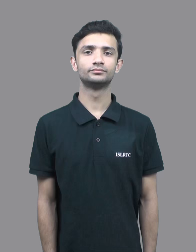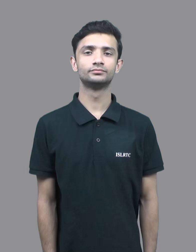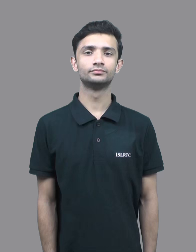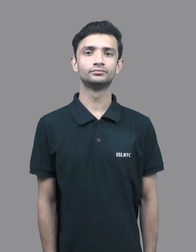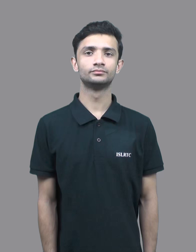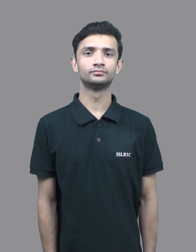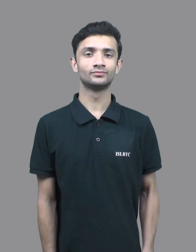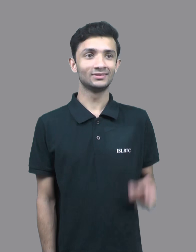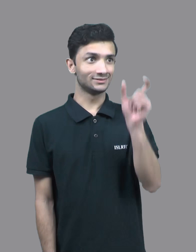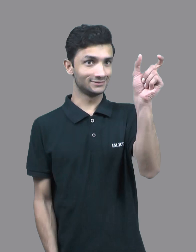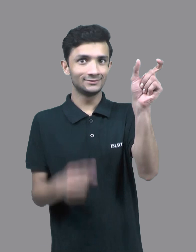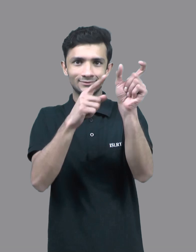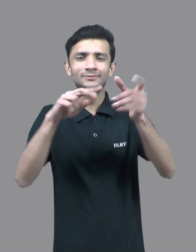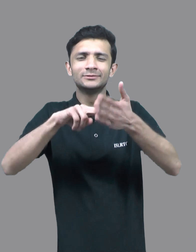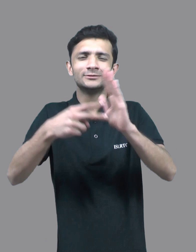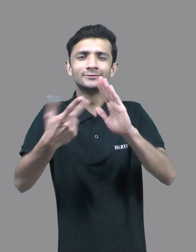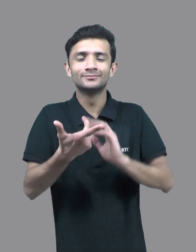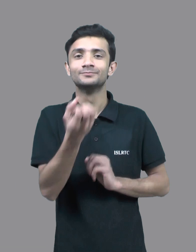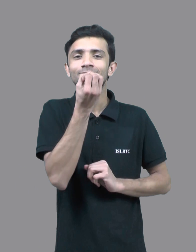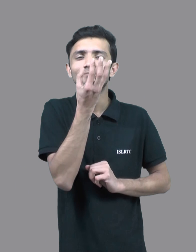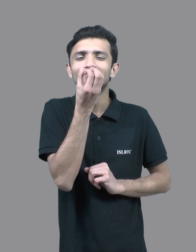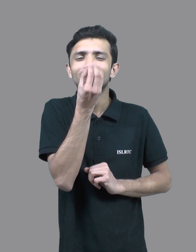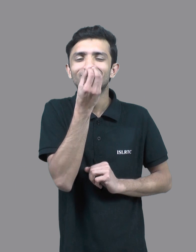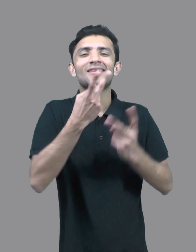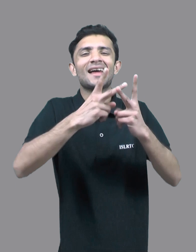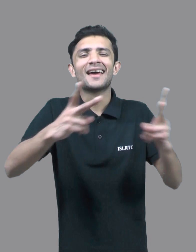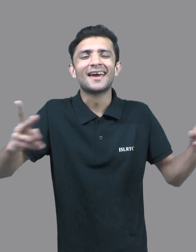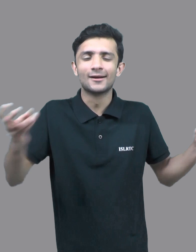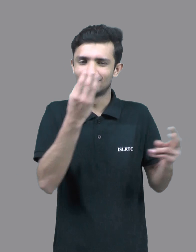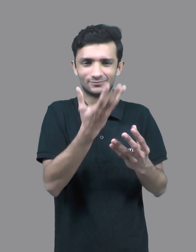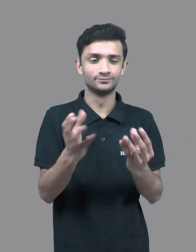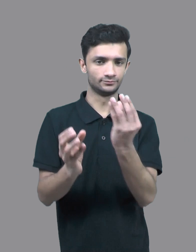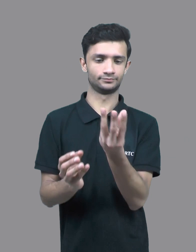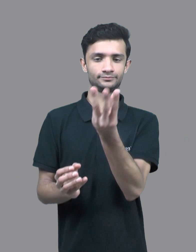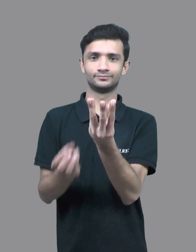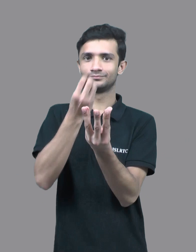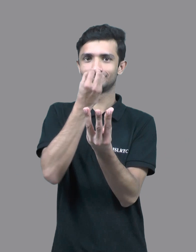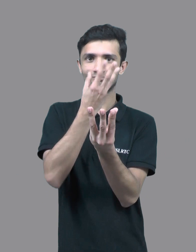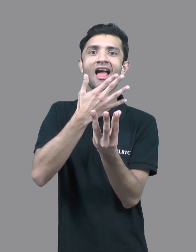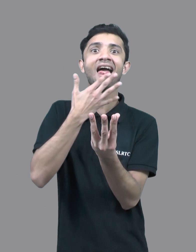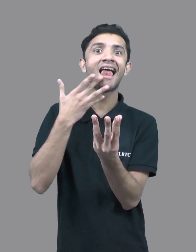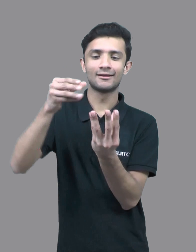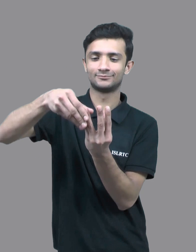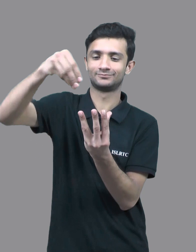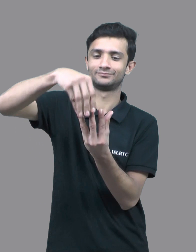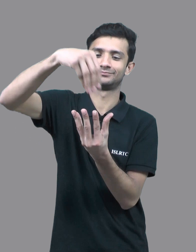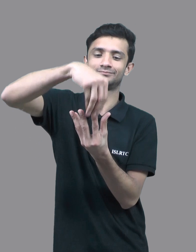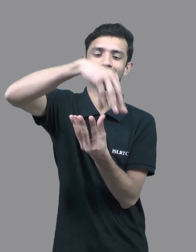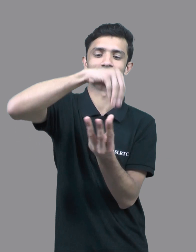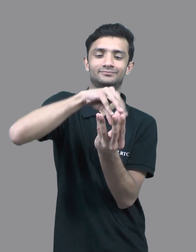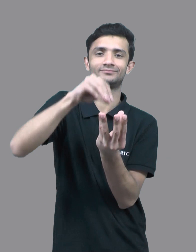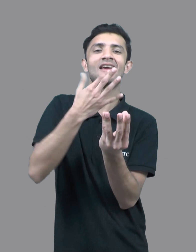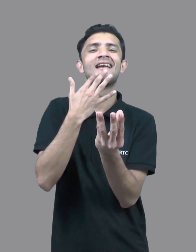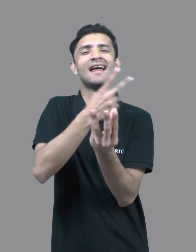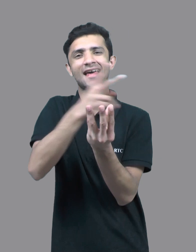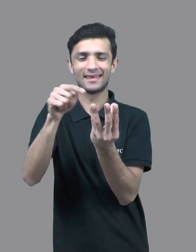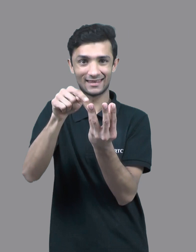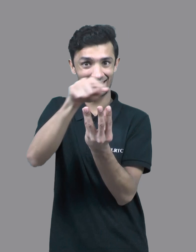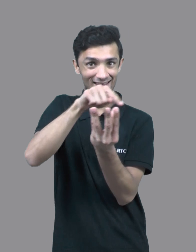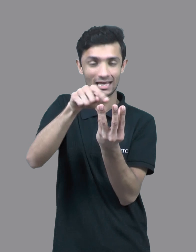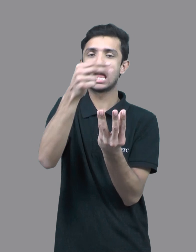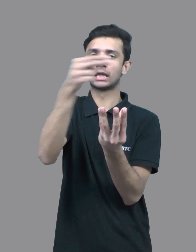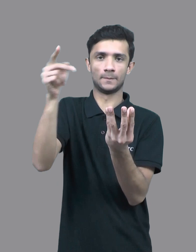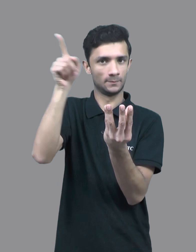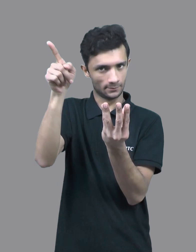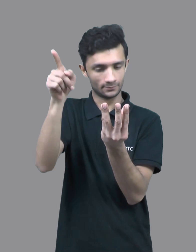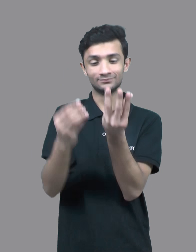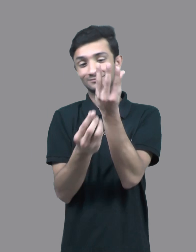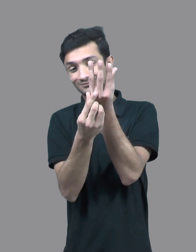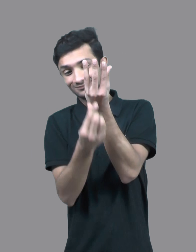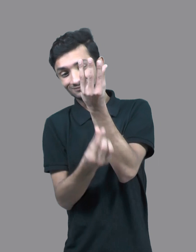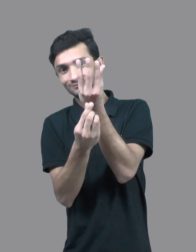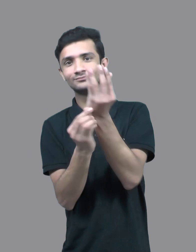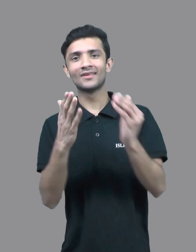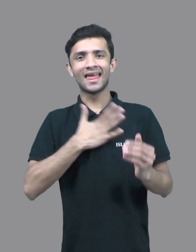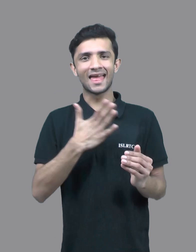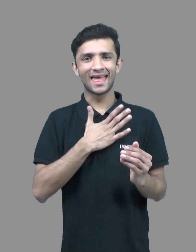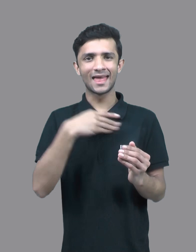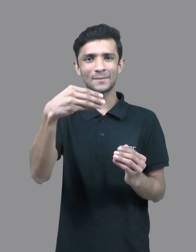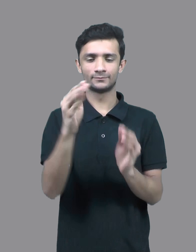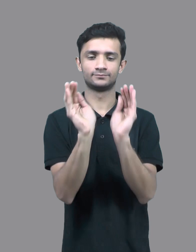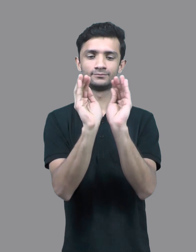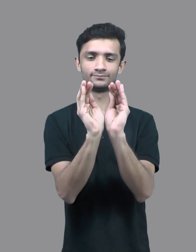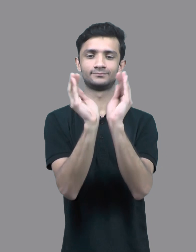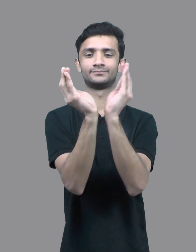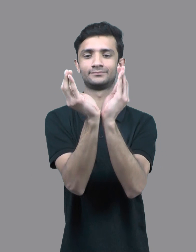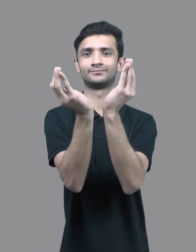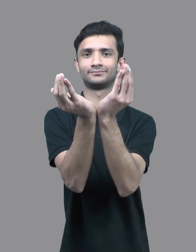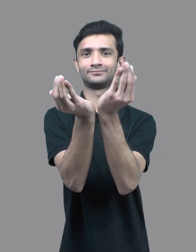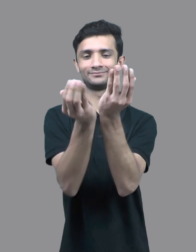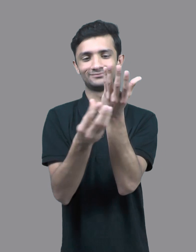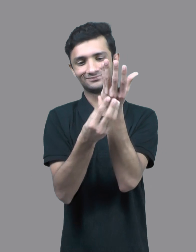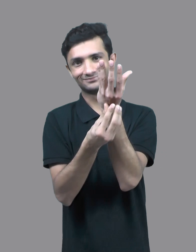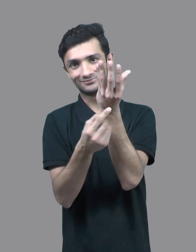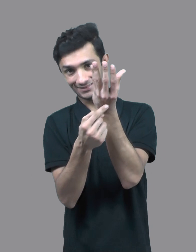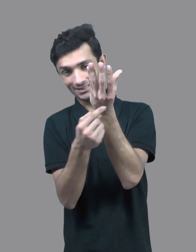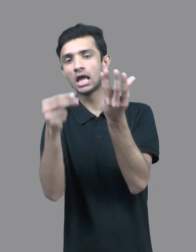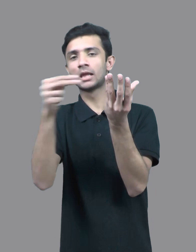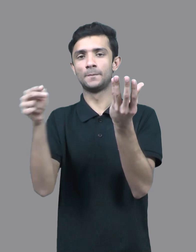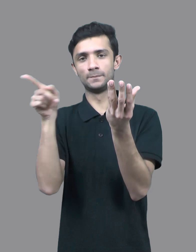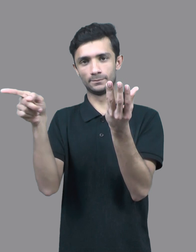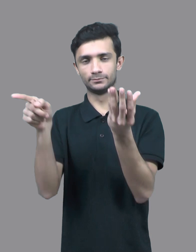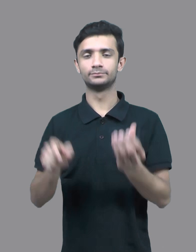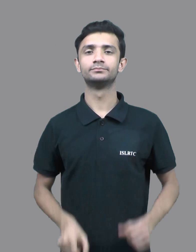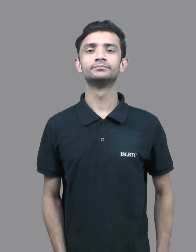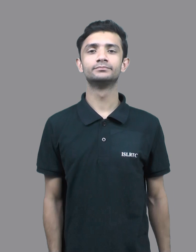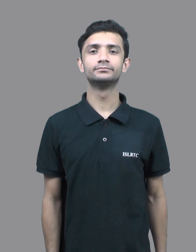Petals and Sepals